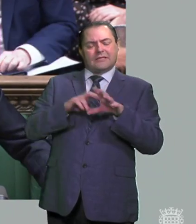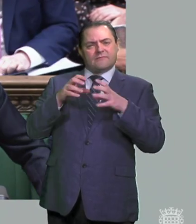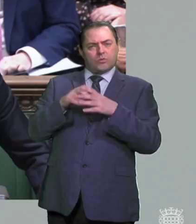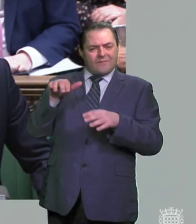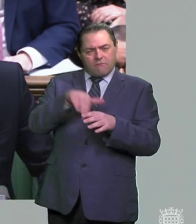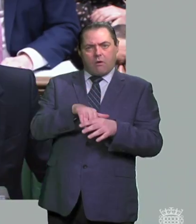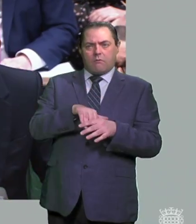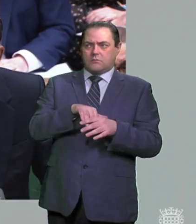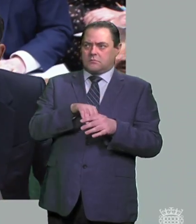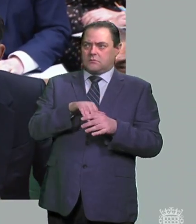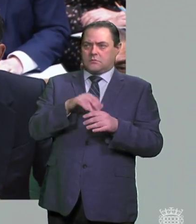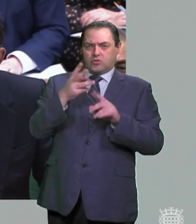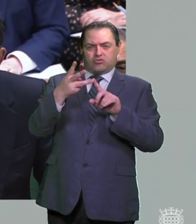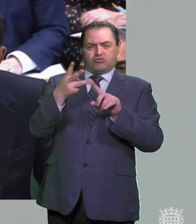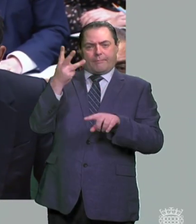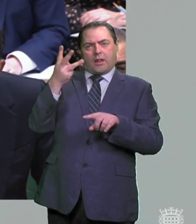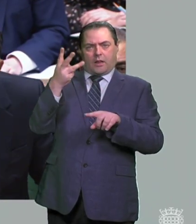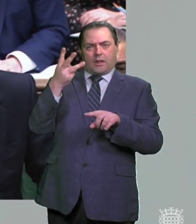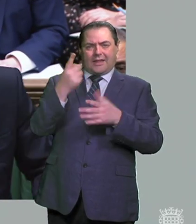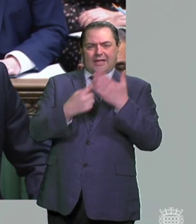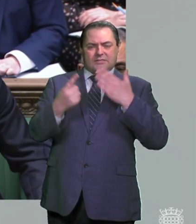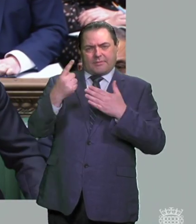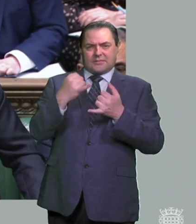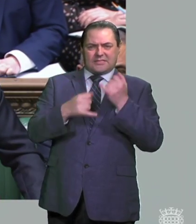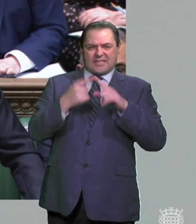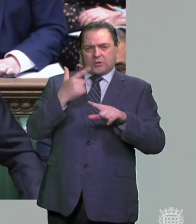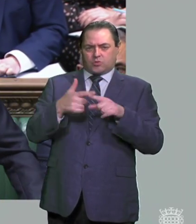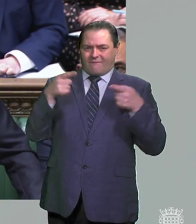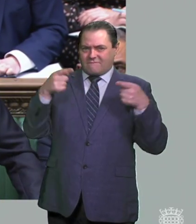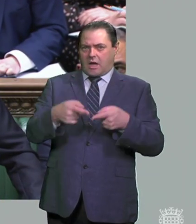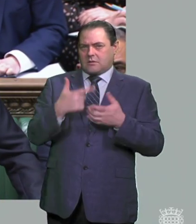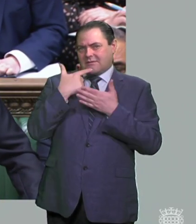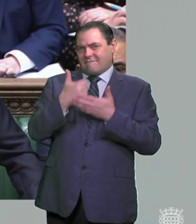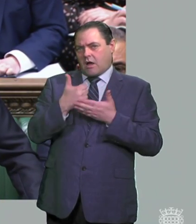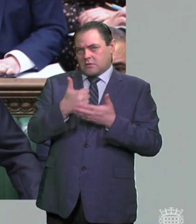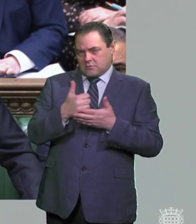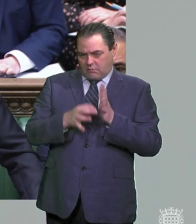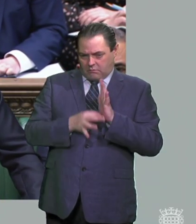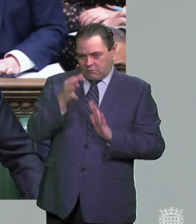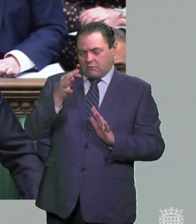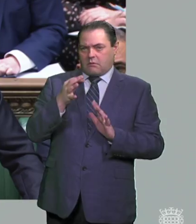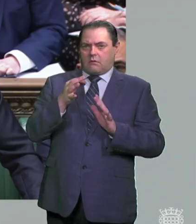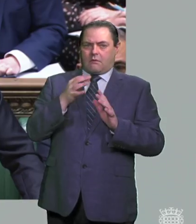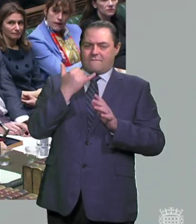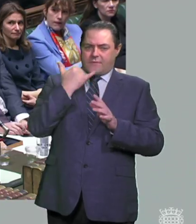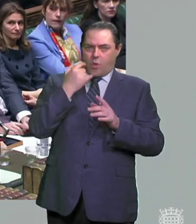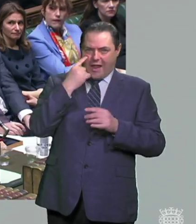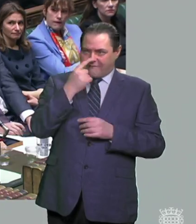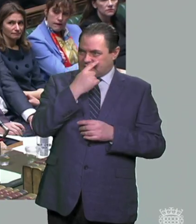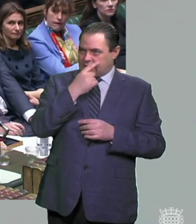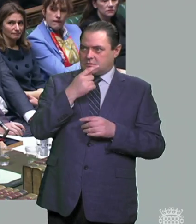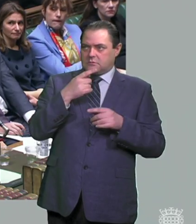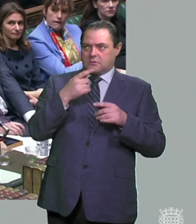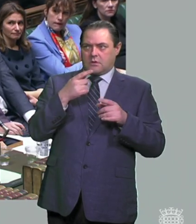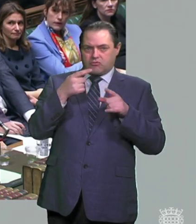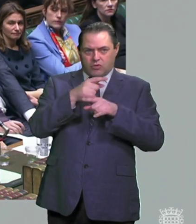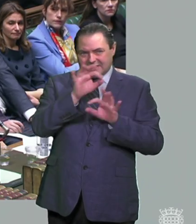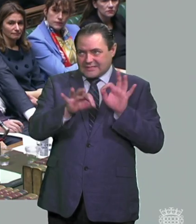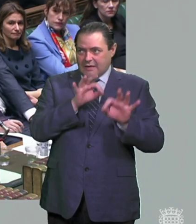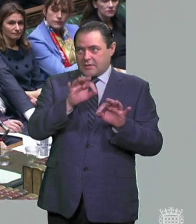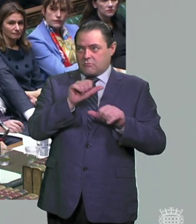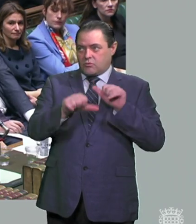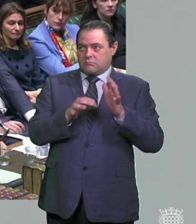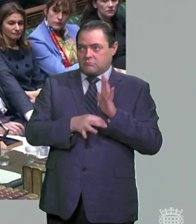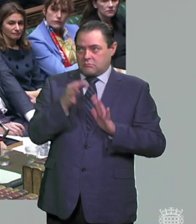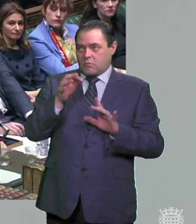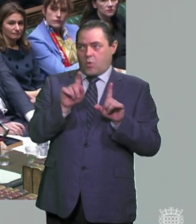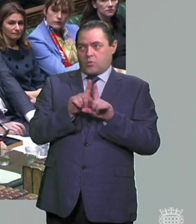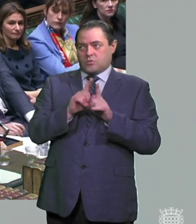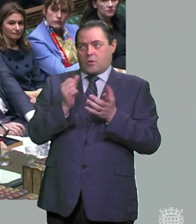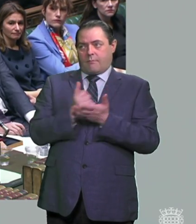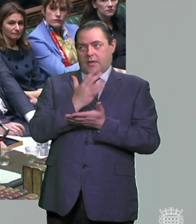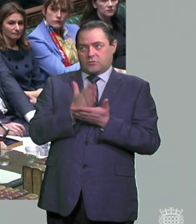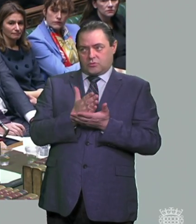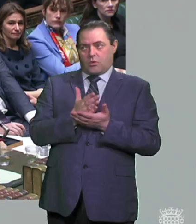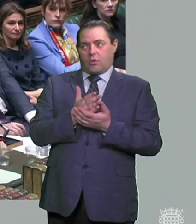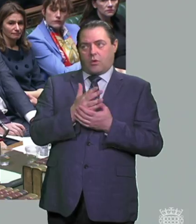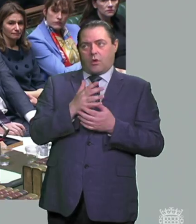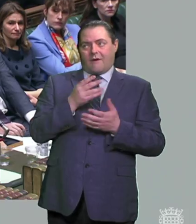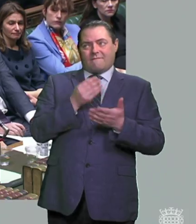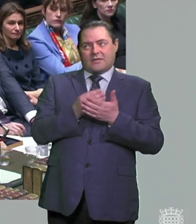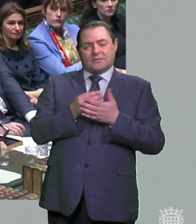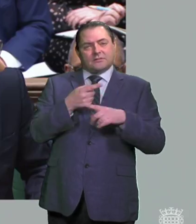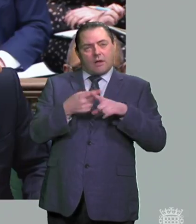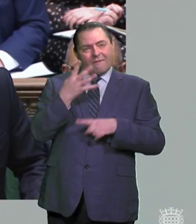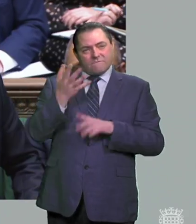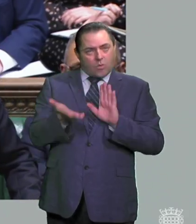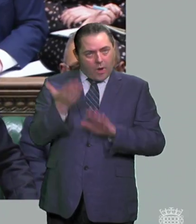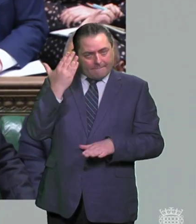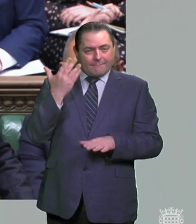We have also tripled the number of independent sexual violence advisers, improved the processes of collecting phone evidence and cross-examination, and, since 2010, quadrupled funding for victim support services.